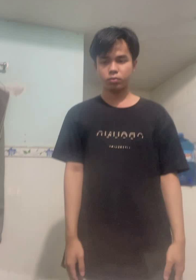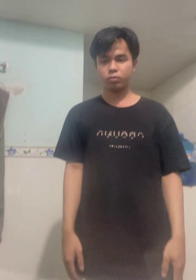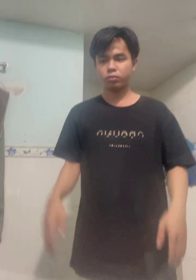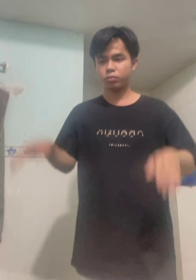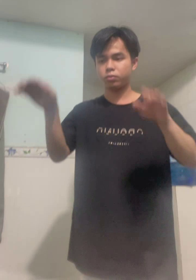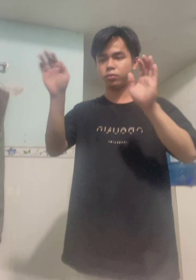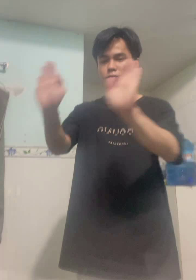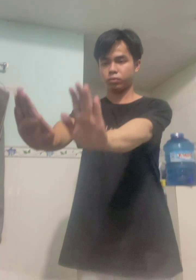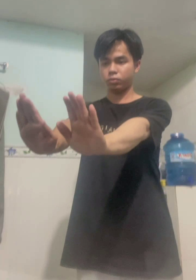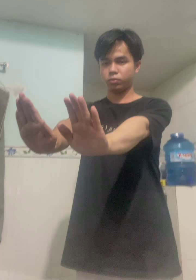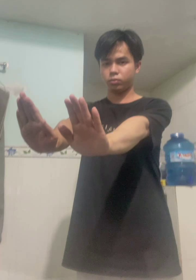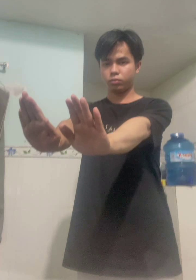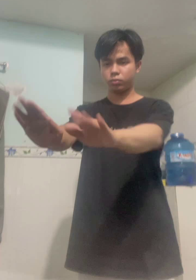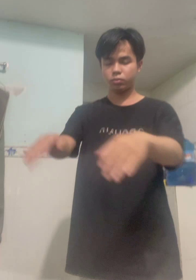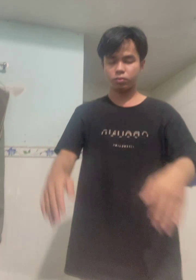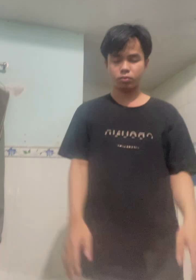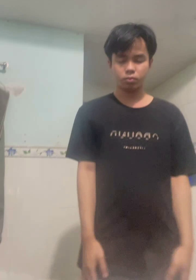dung lai